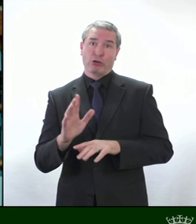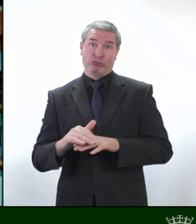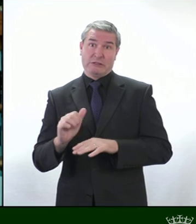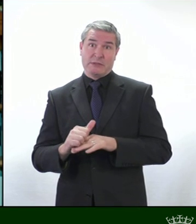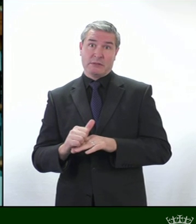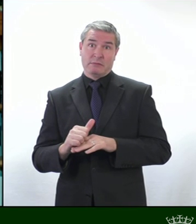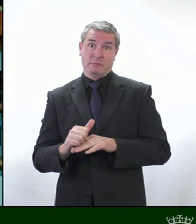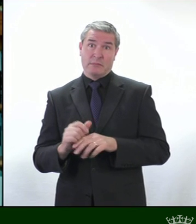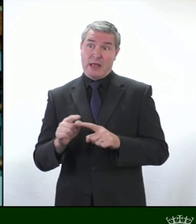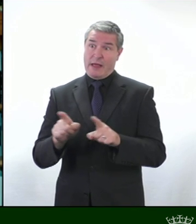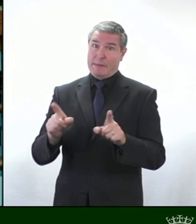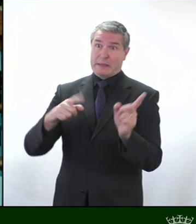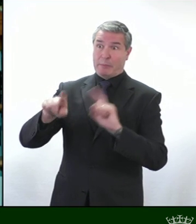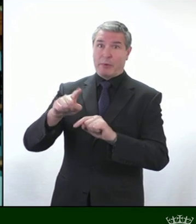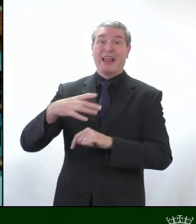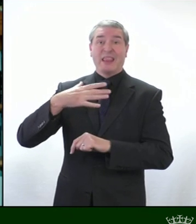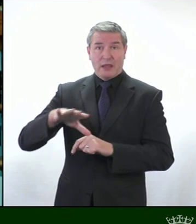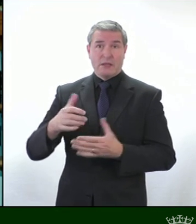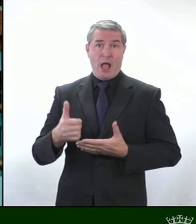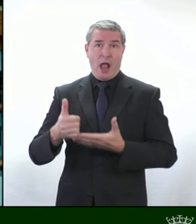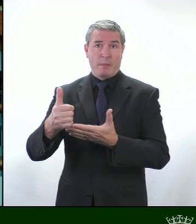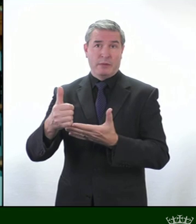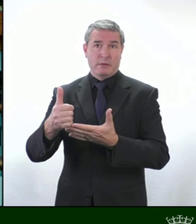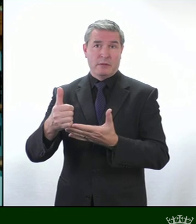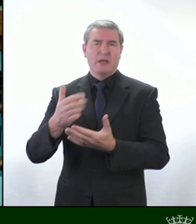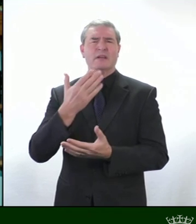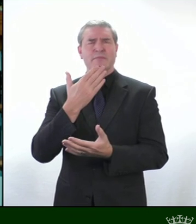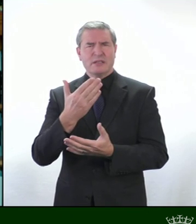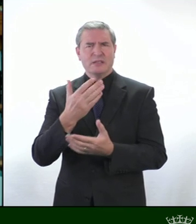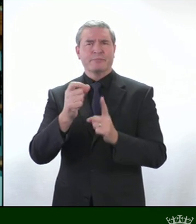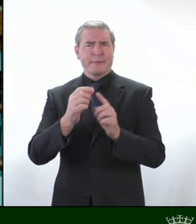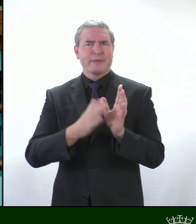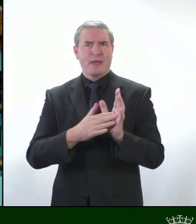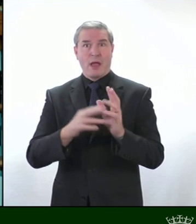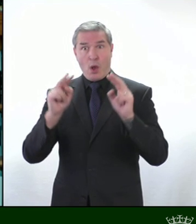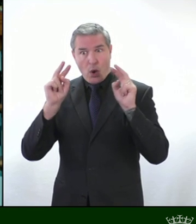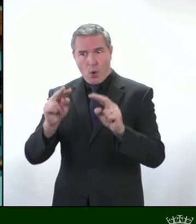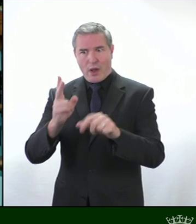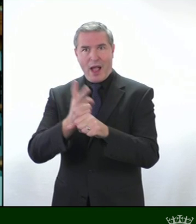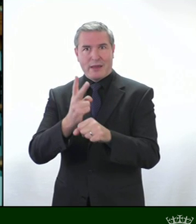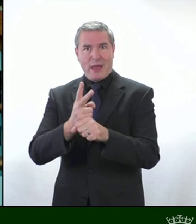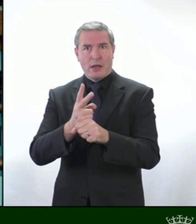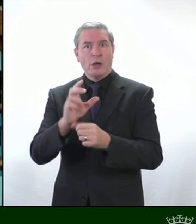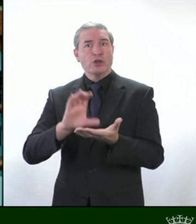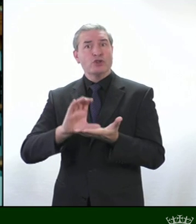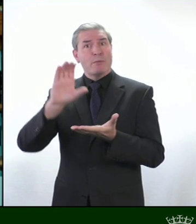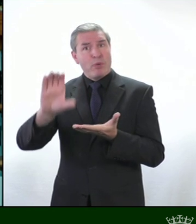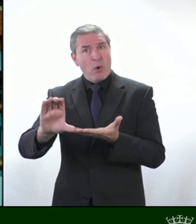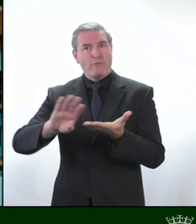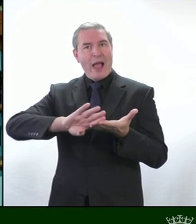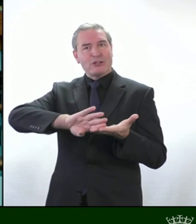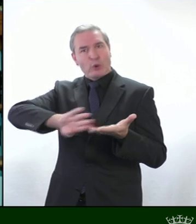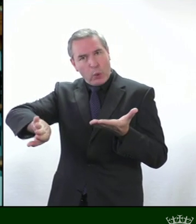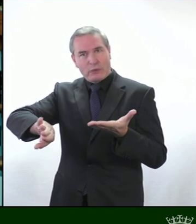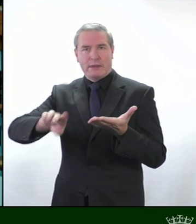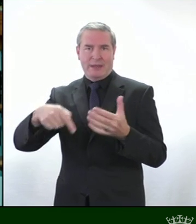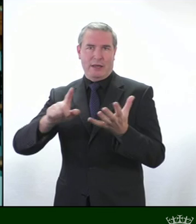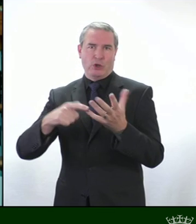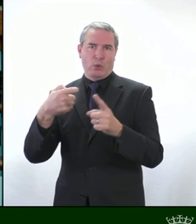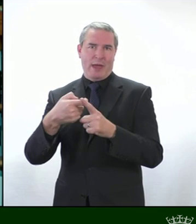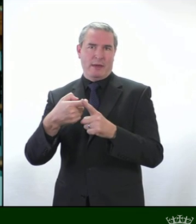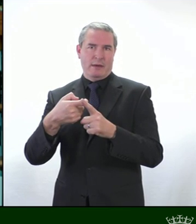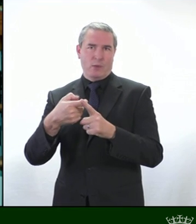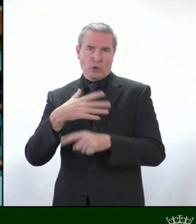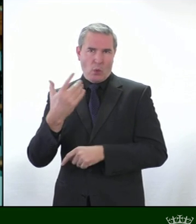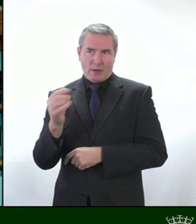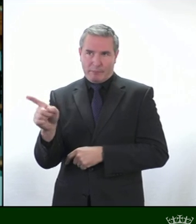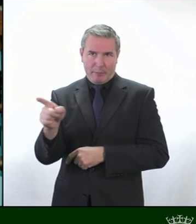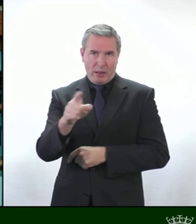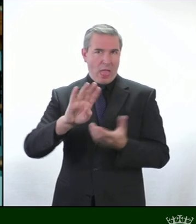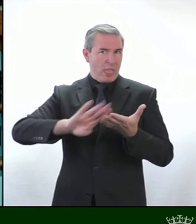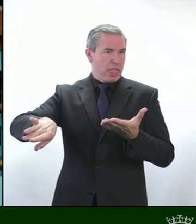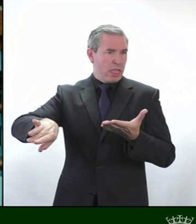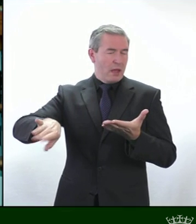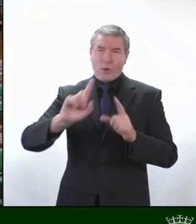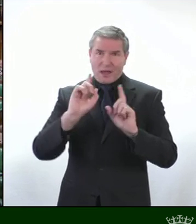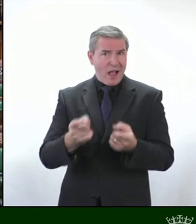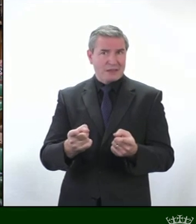These people need help. Will the Prime Minister commit to looking again at the support package for the excluded, to ensure that no one, but no one, is left behind?